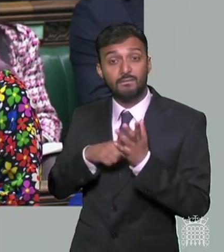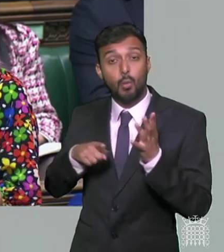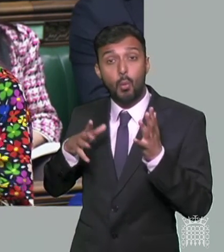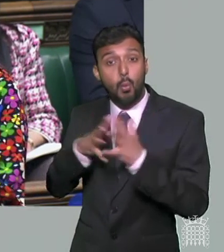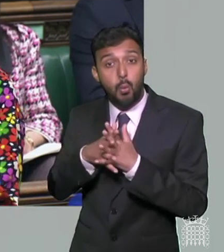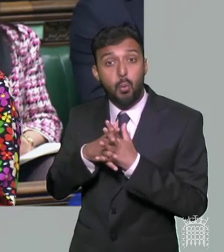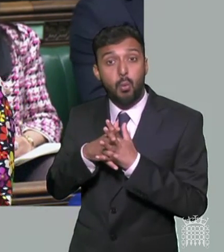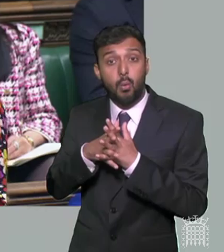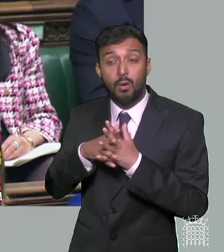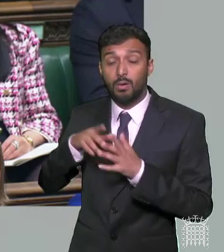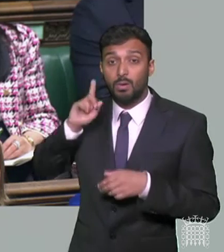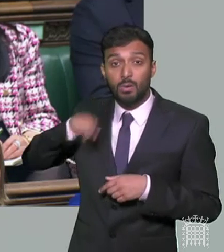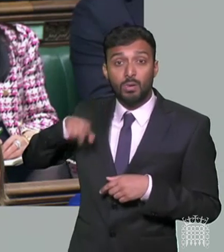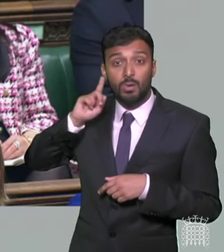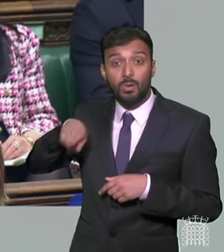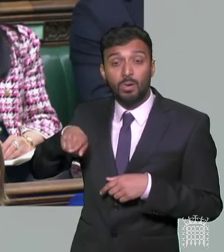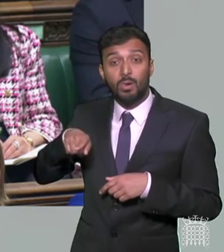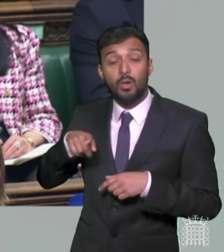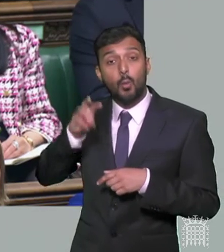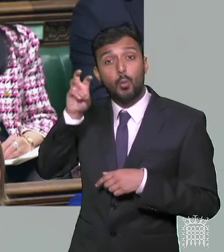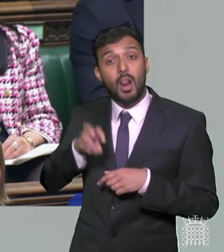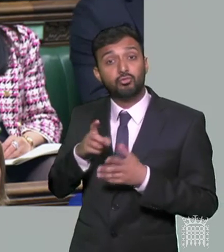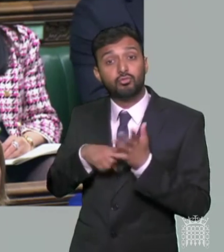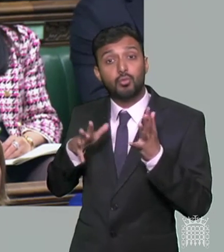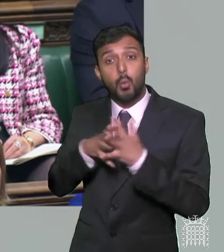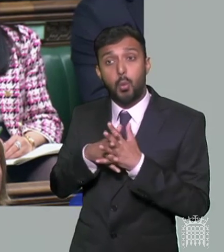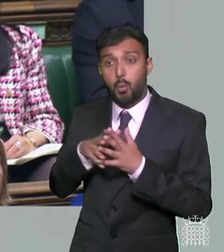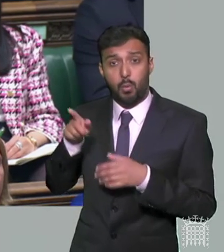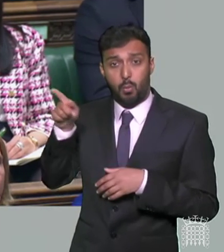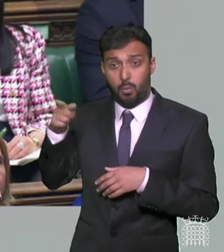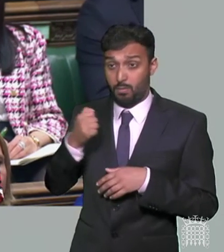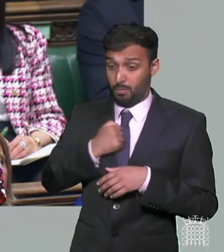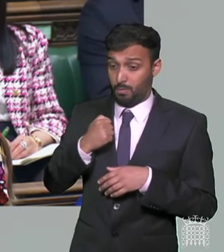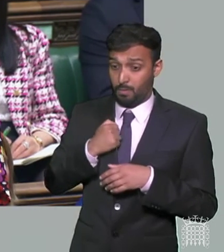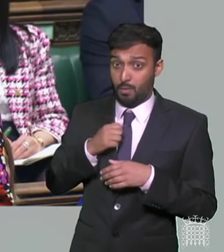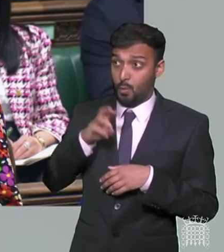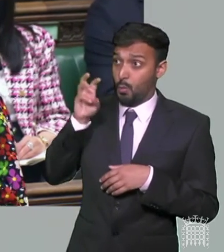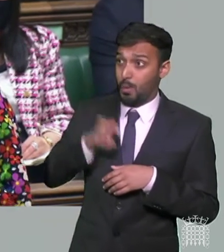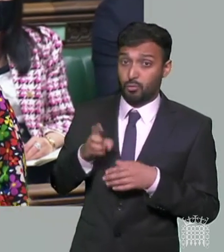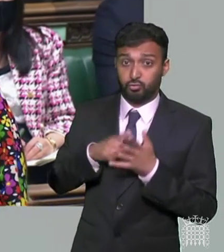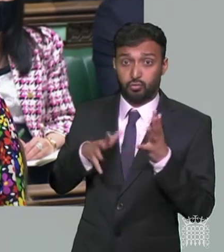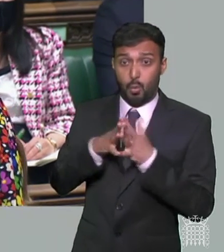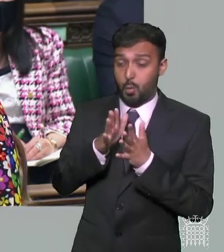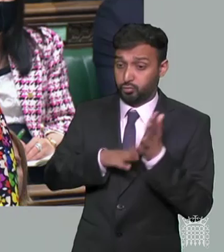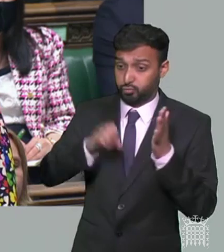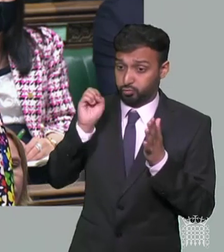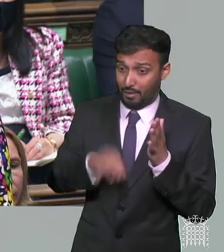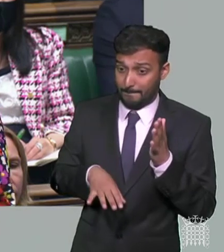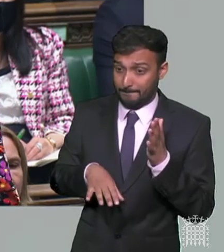They are scrapping Welsh law against our will and denying Scotland the right to choose its own future.